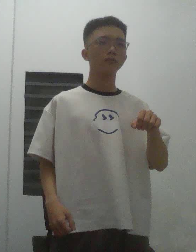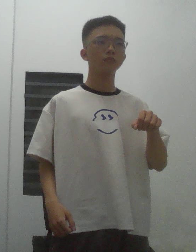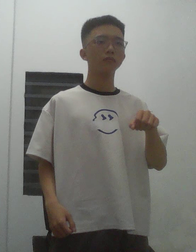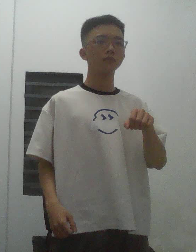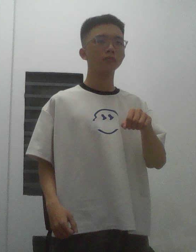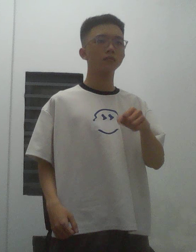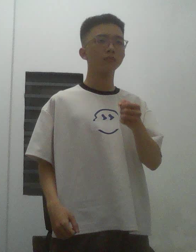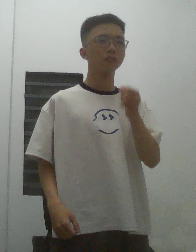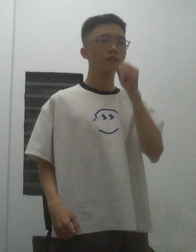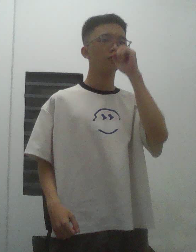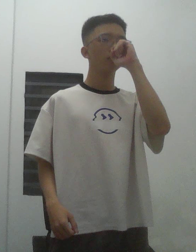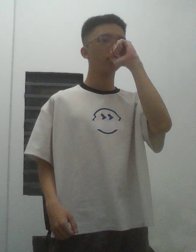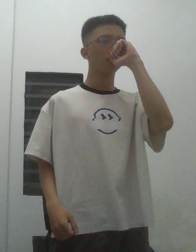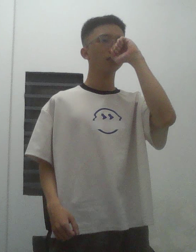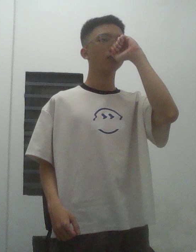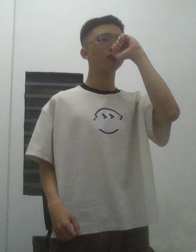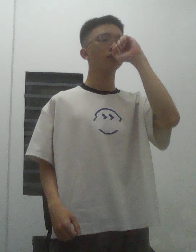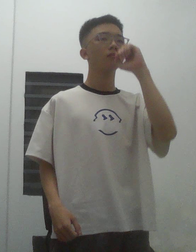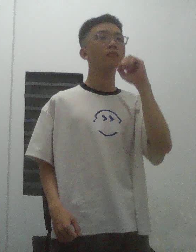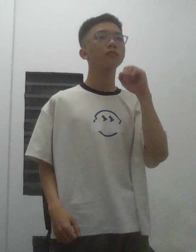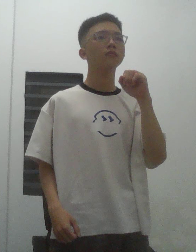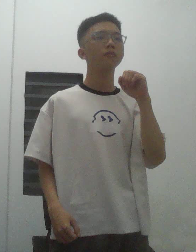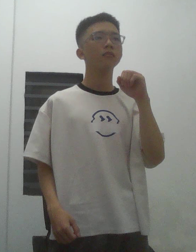uong